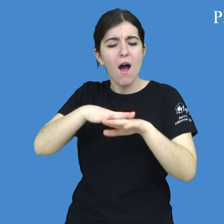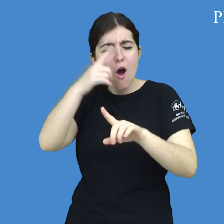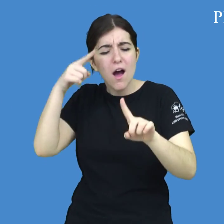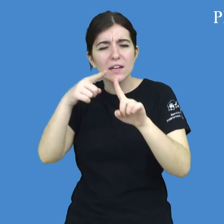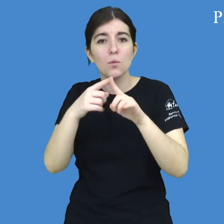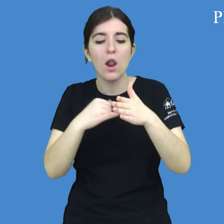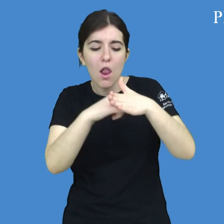objetivo